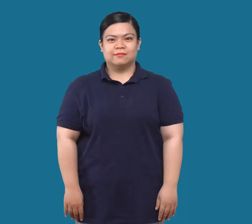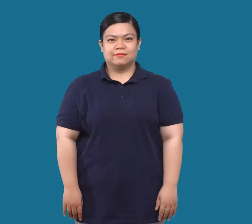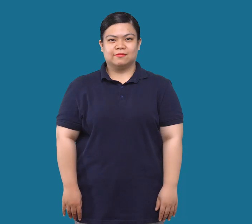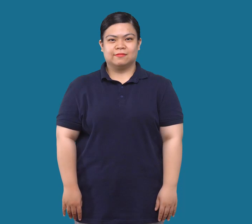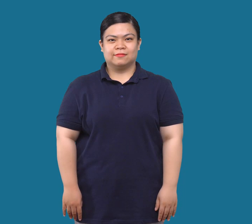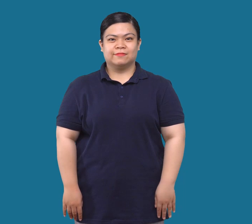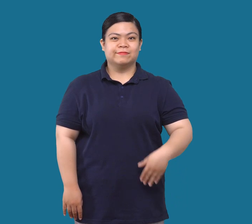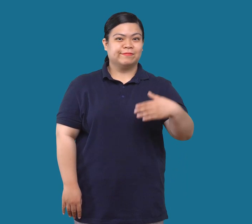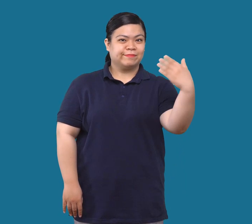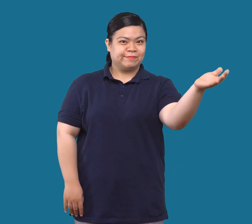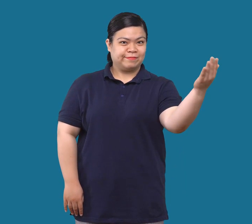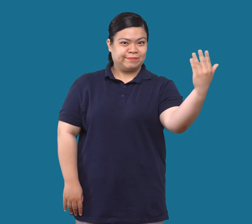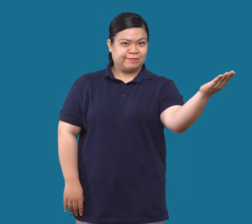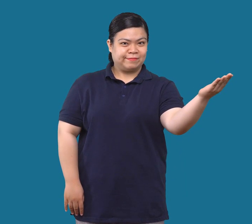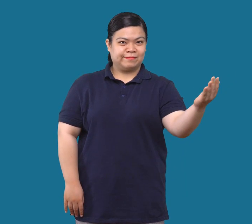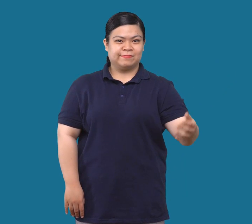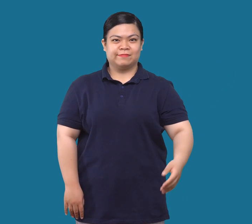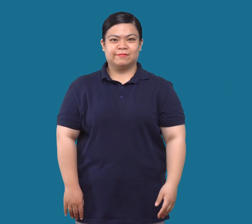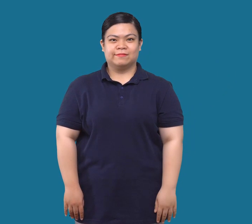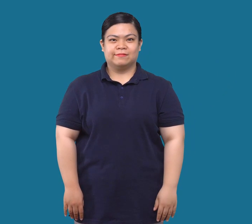tay trái